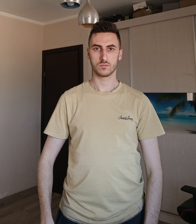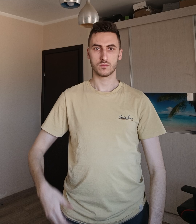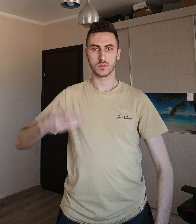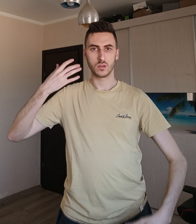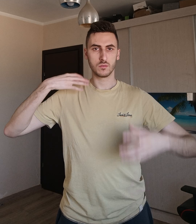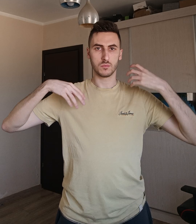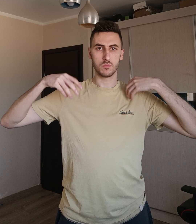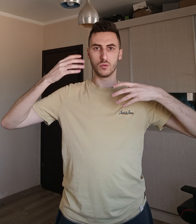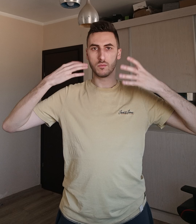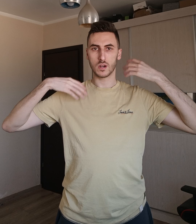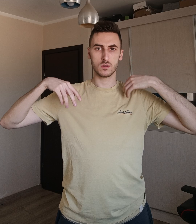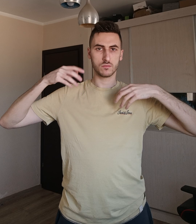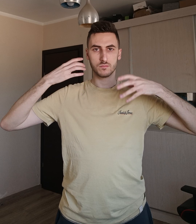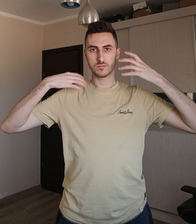מבולבל